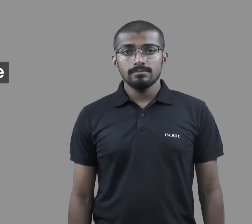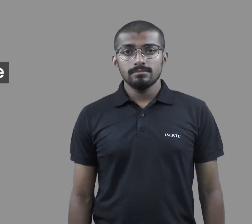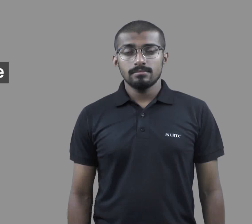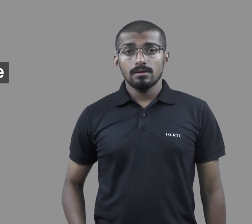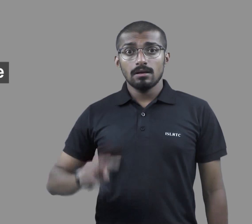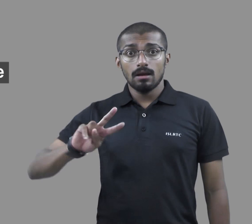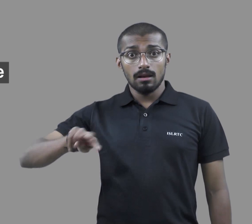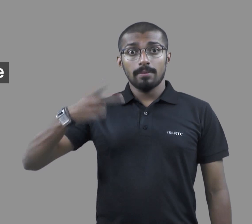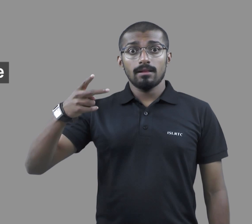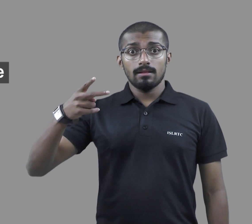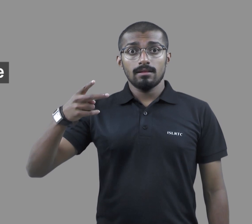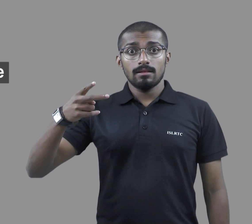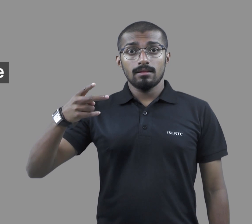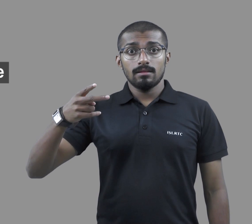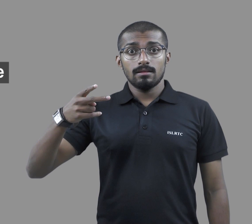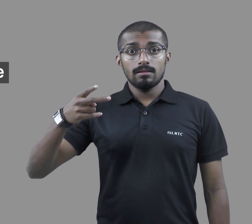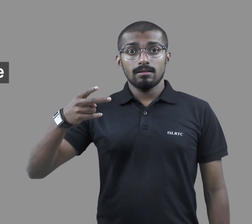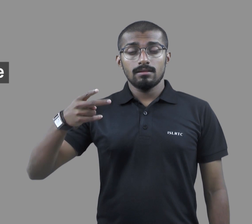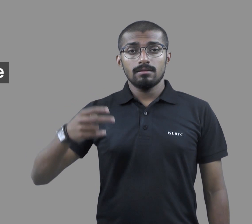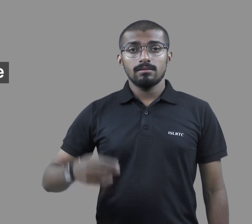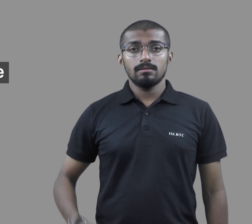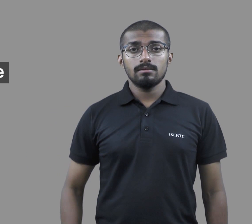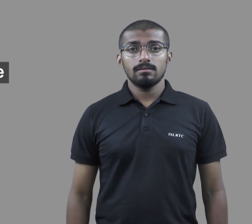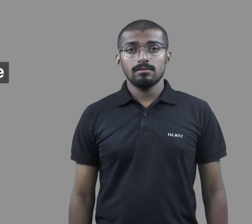Double